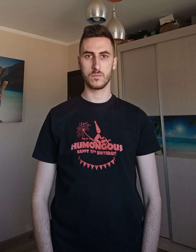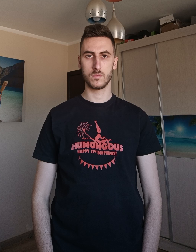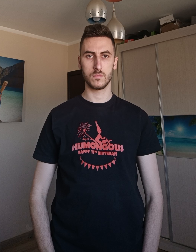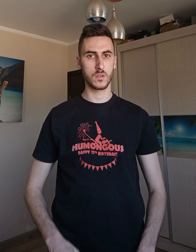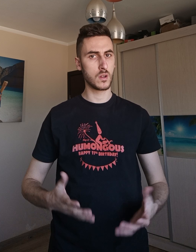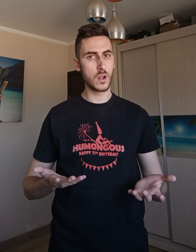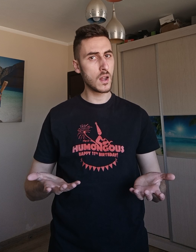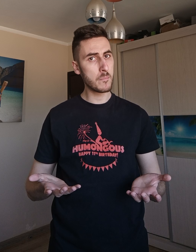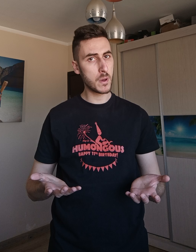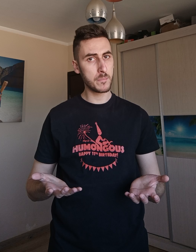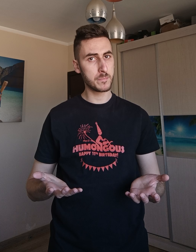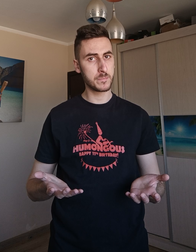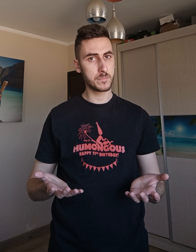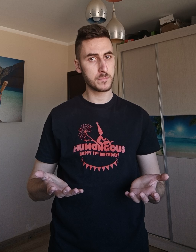למה